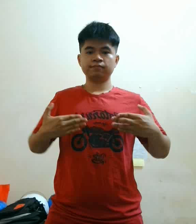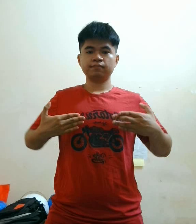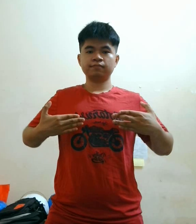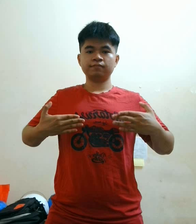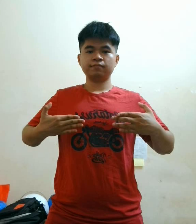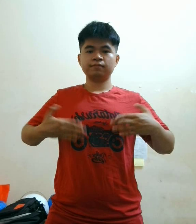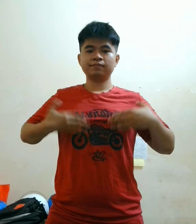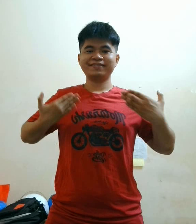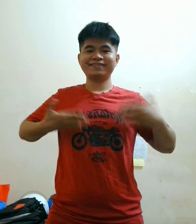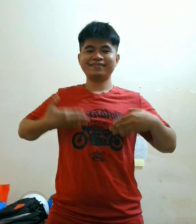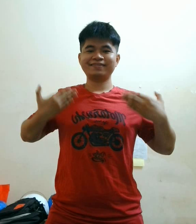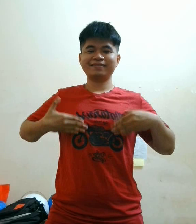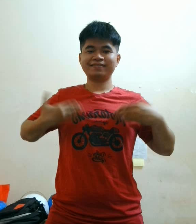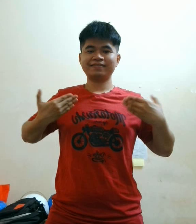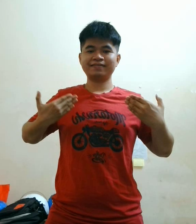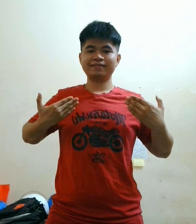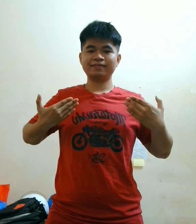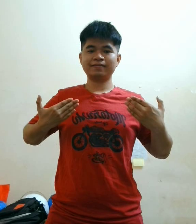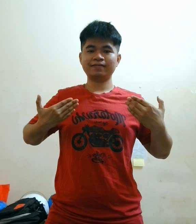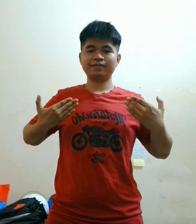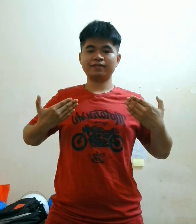vui ve